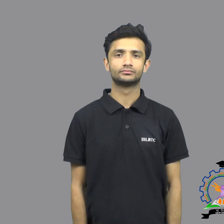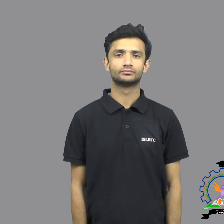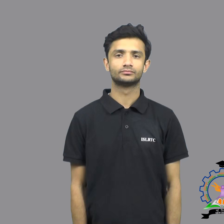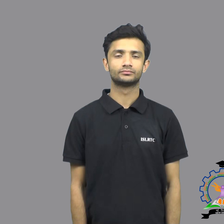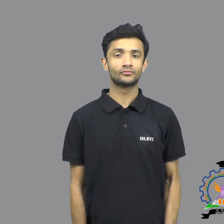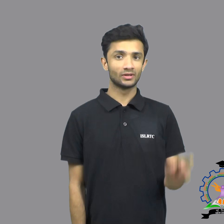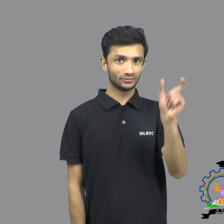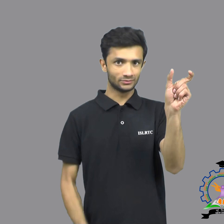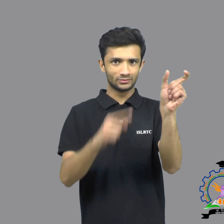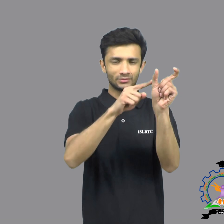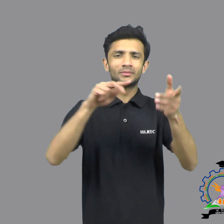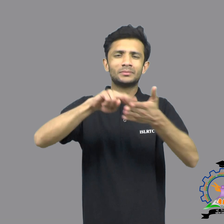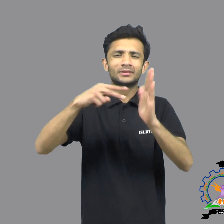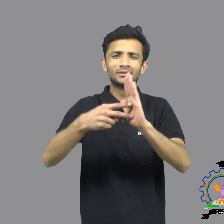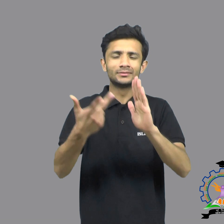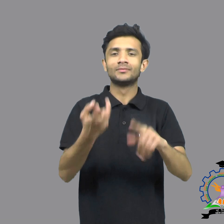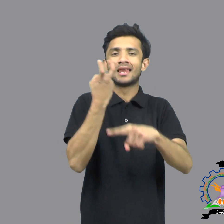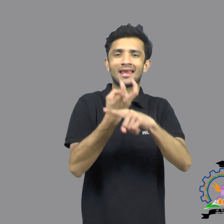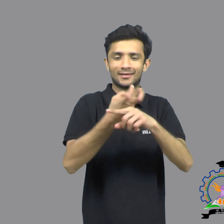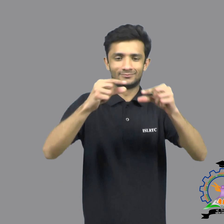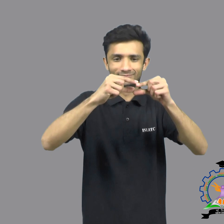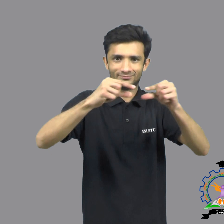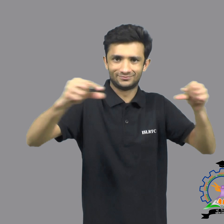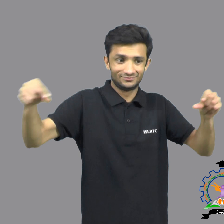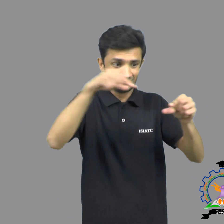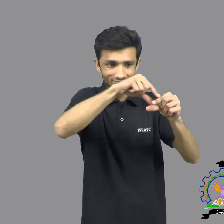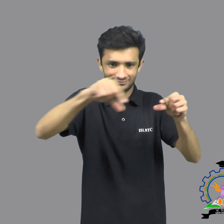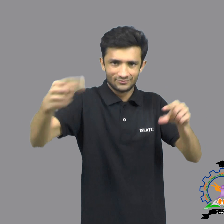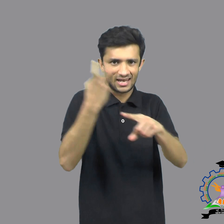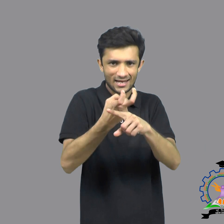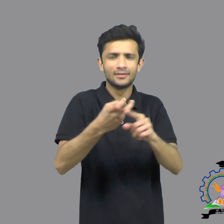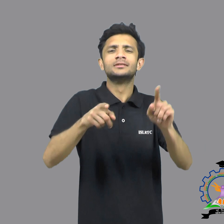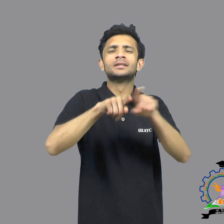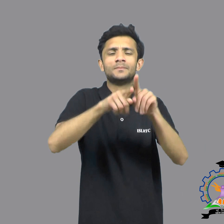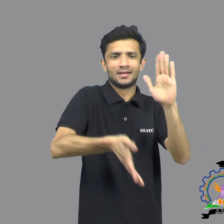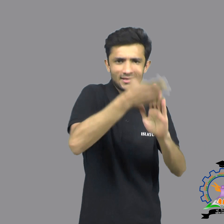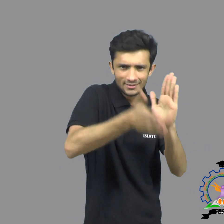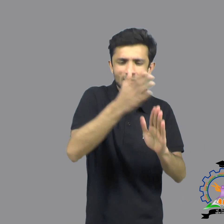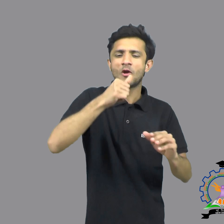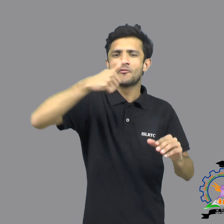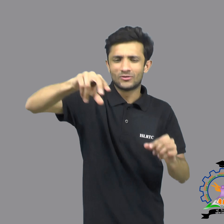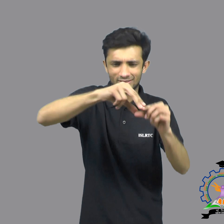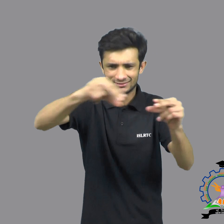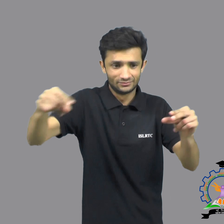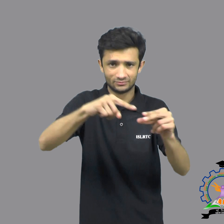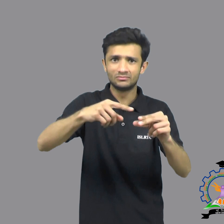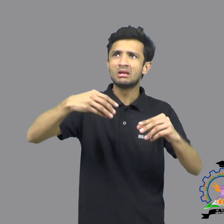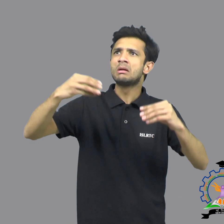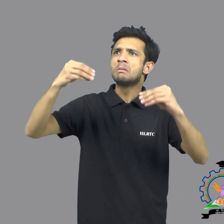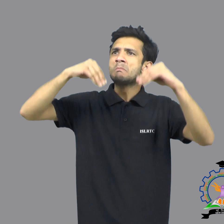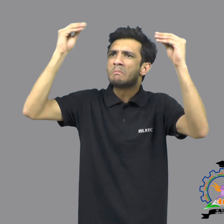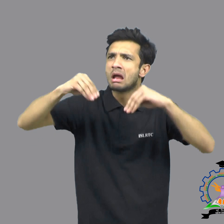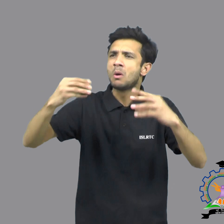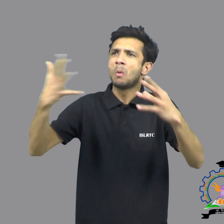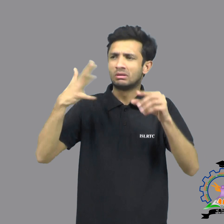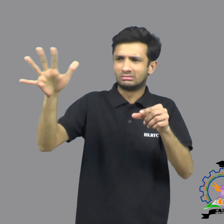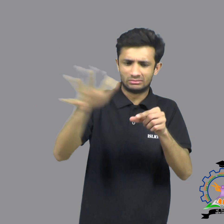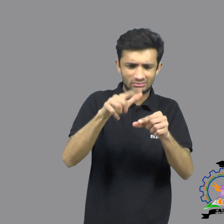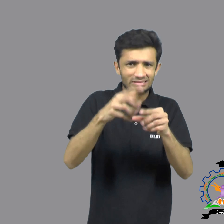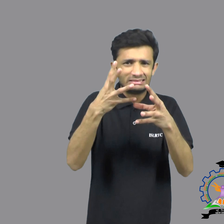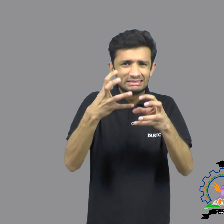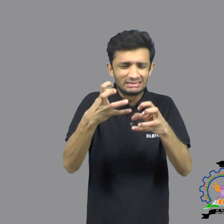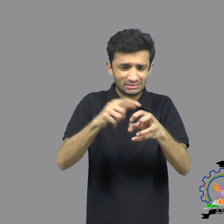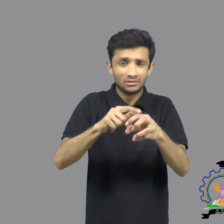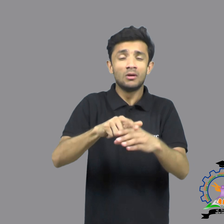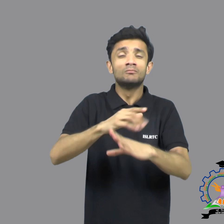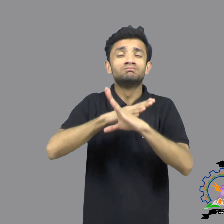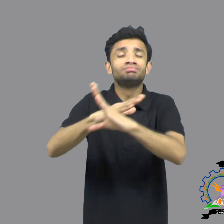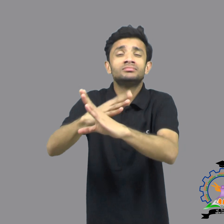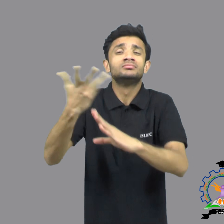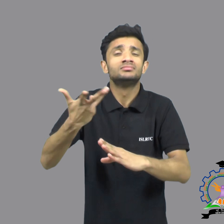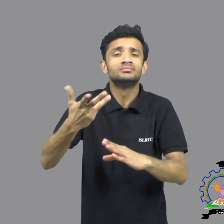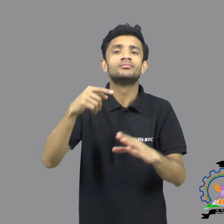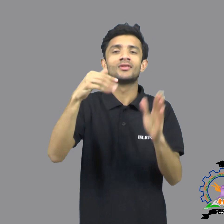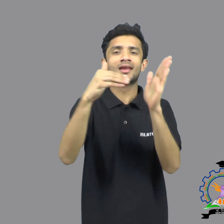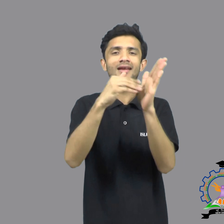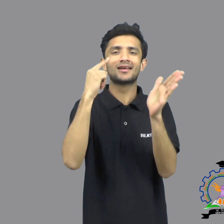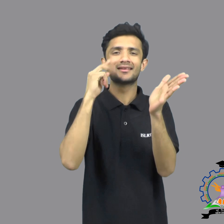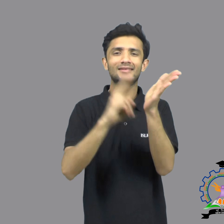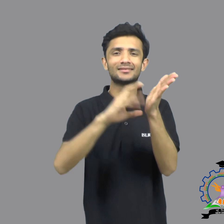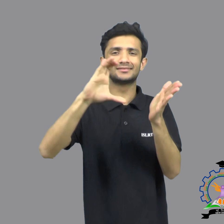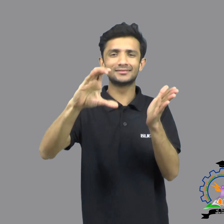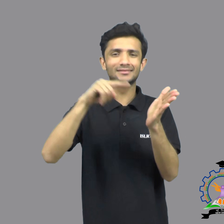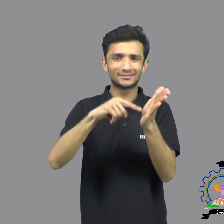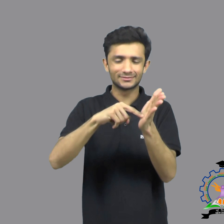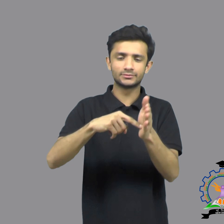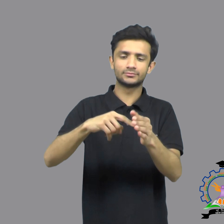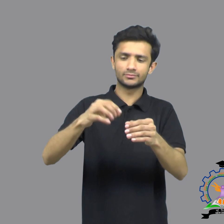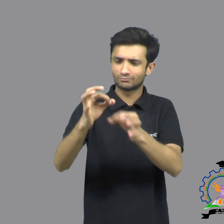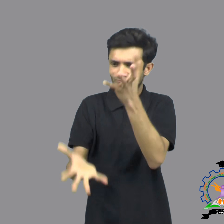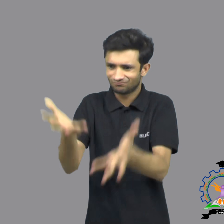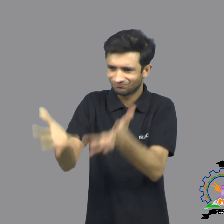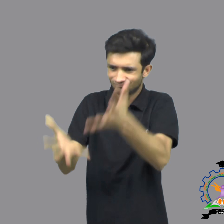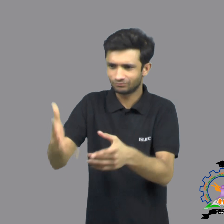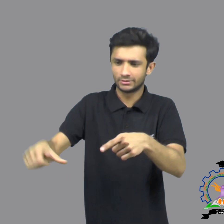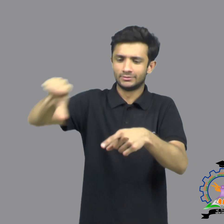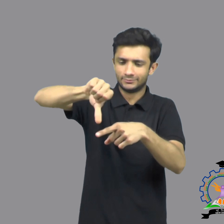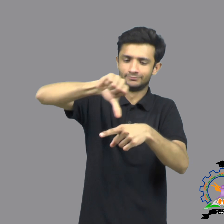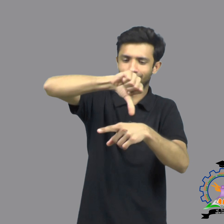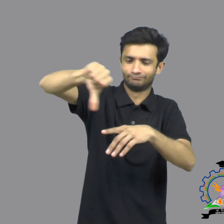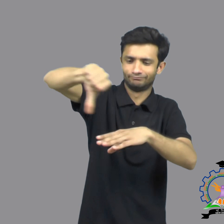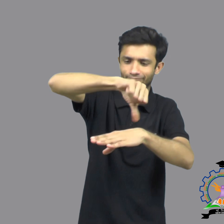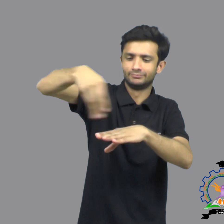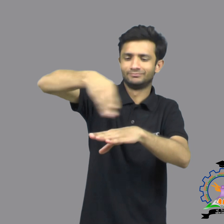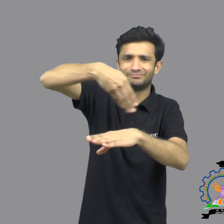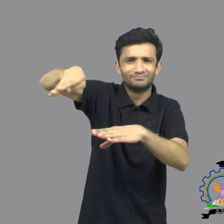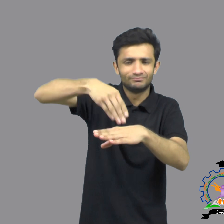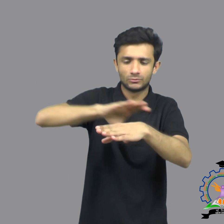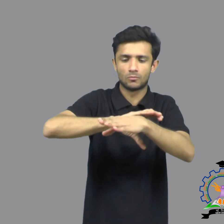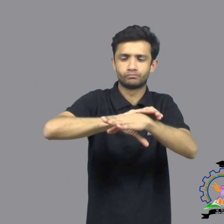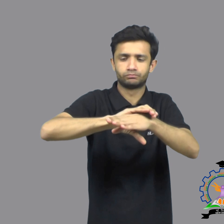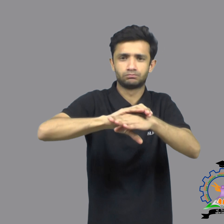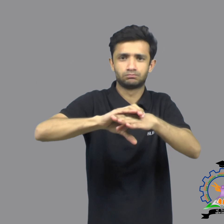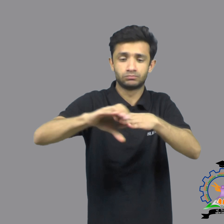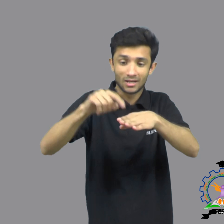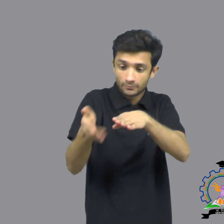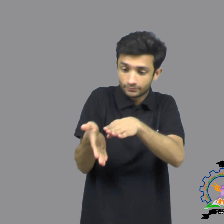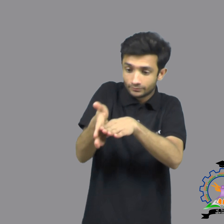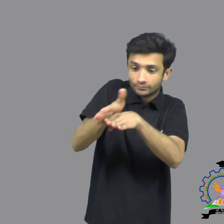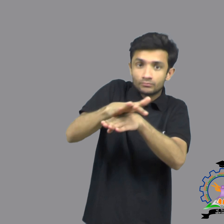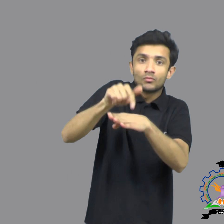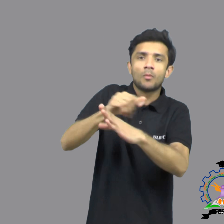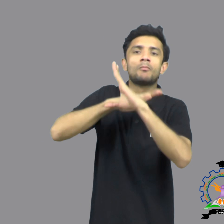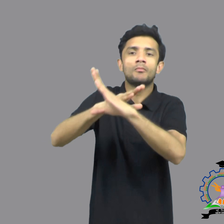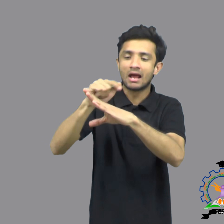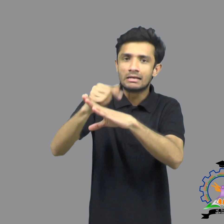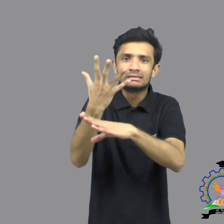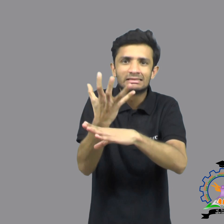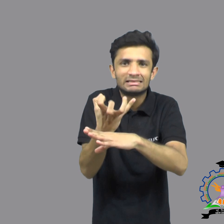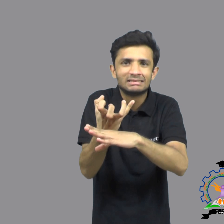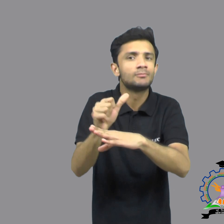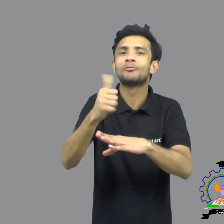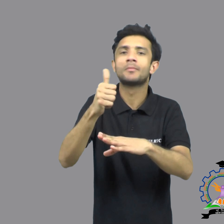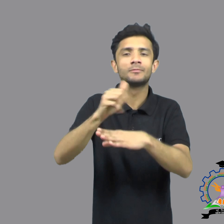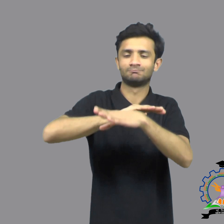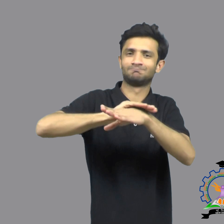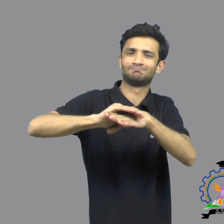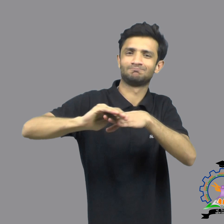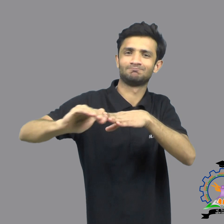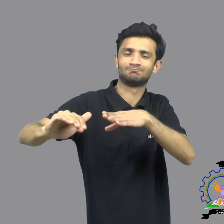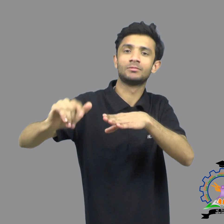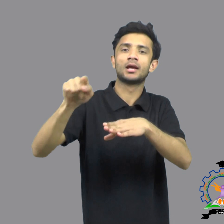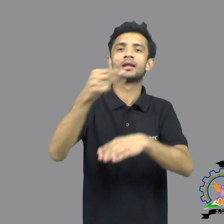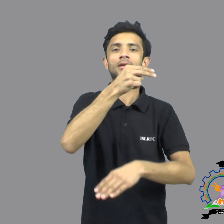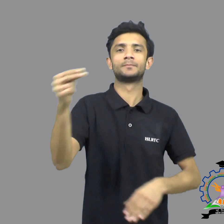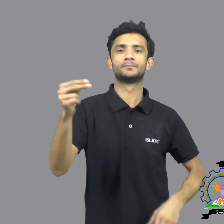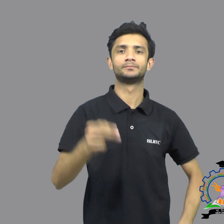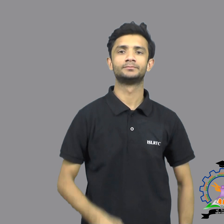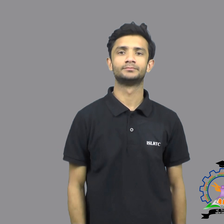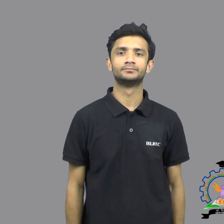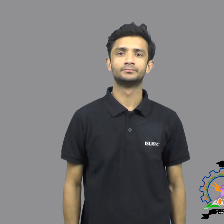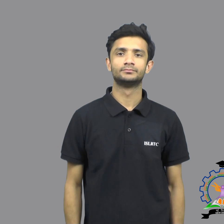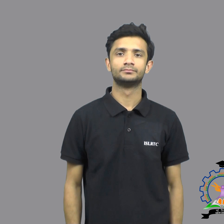Galvanization